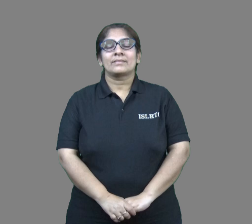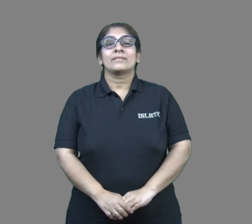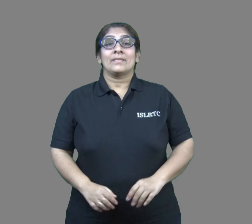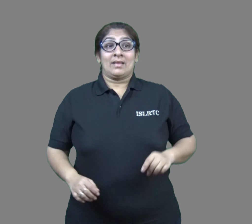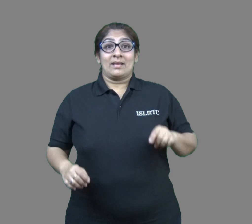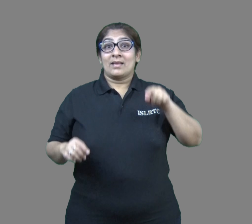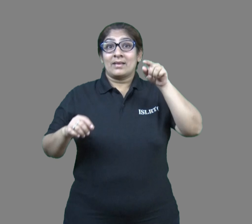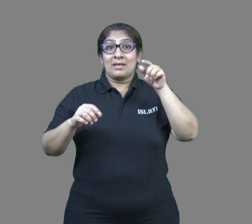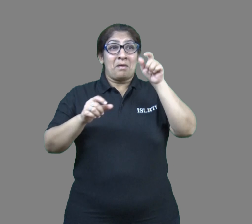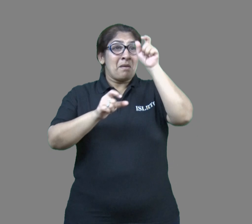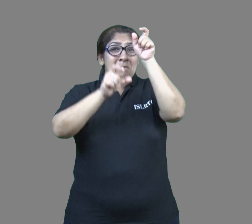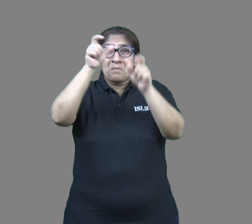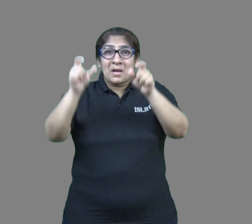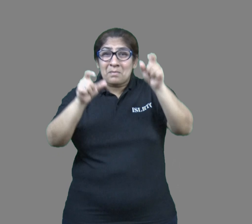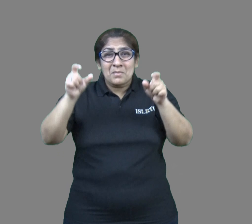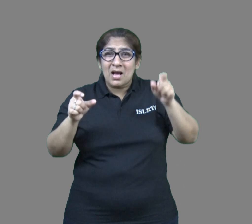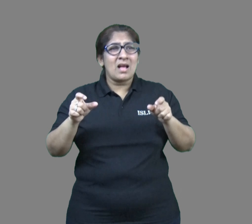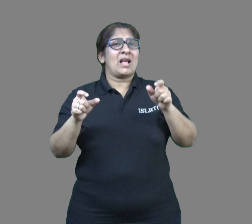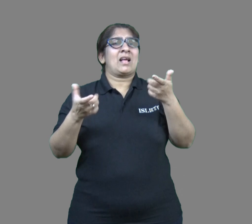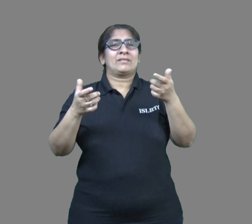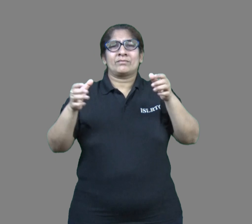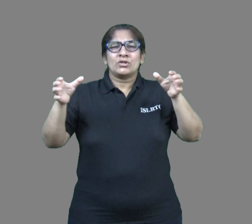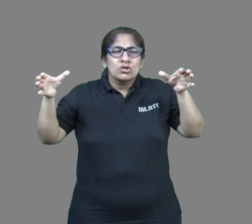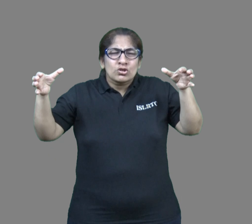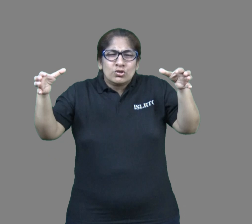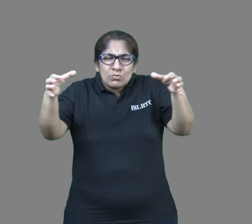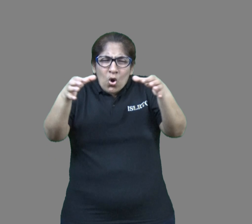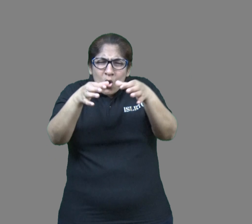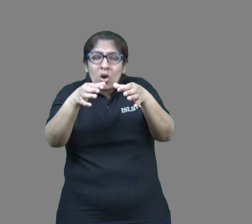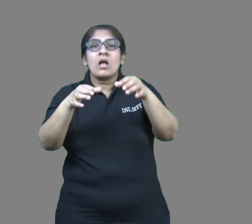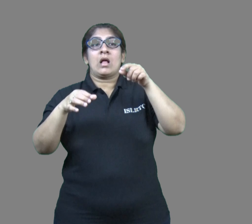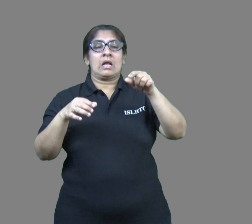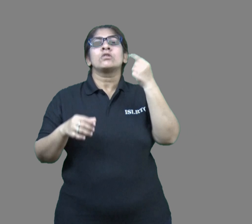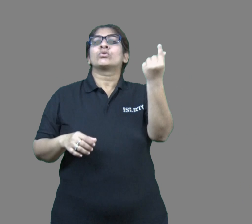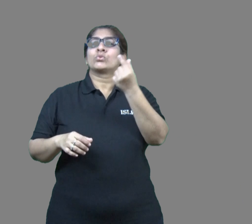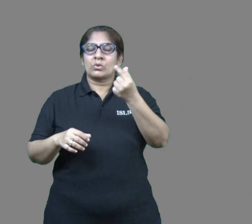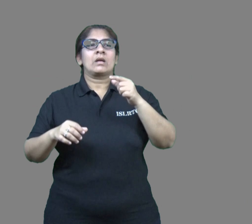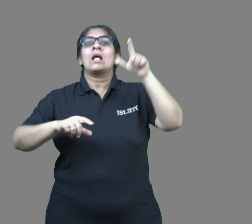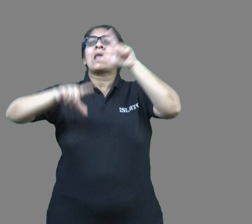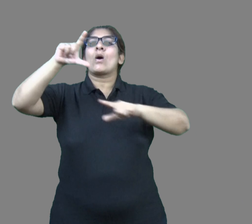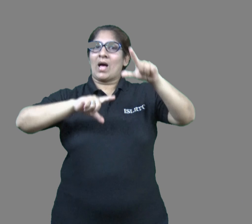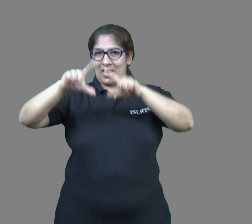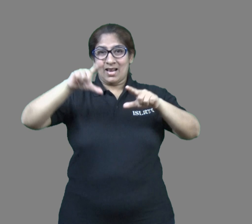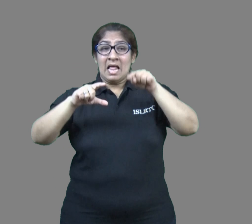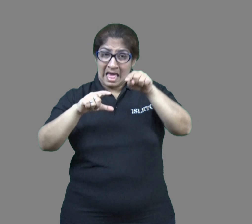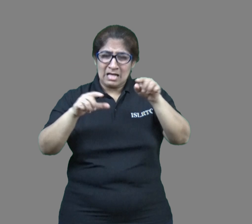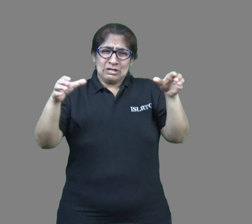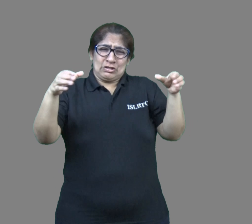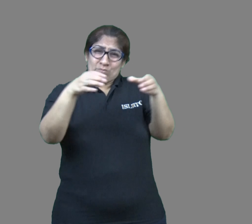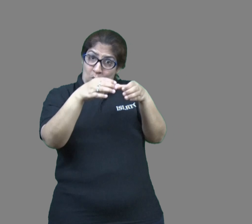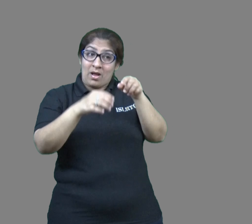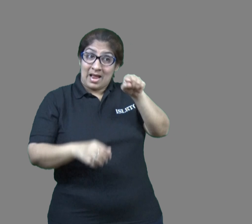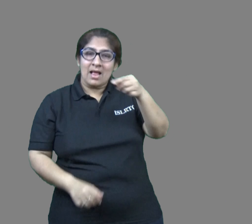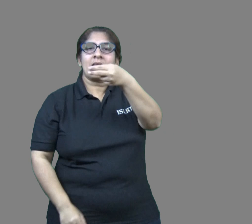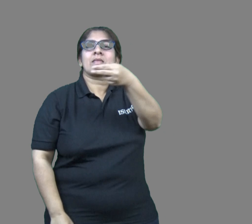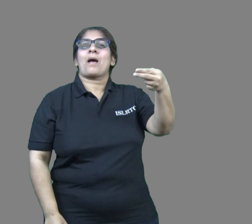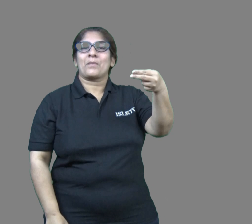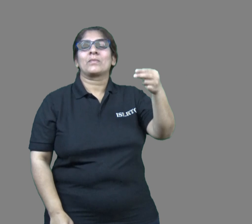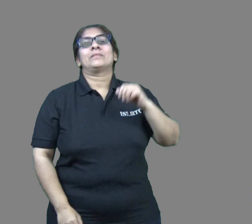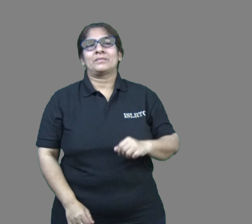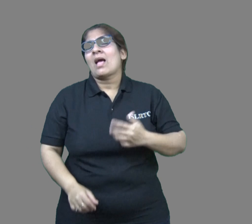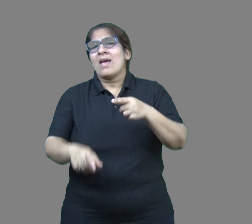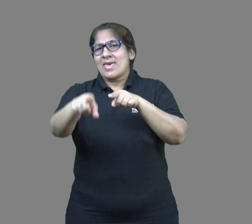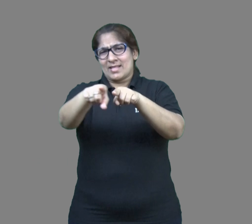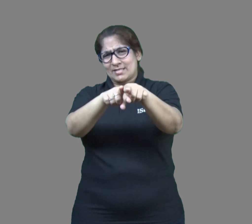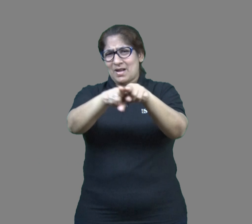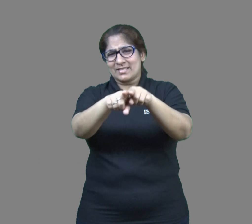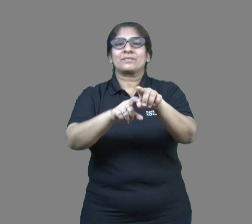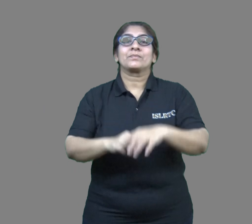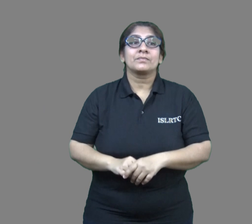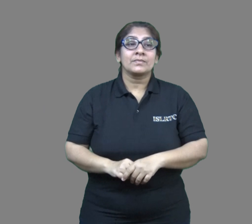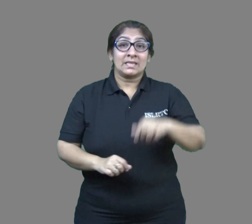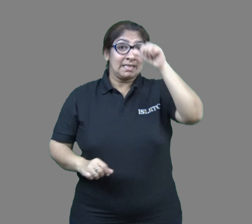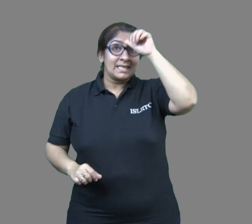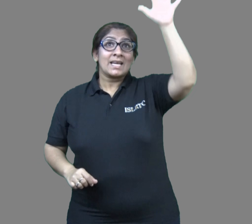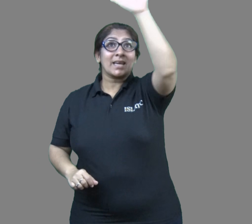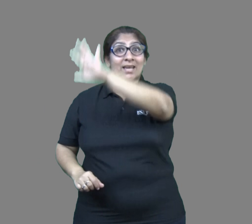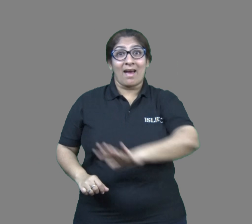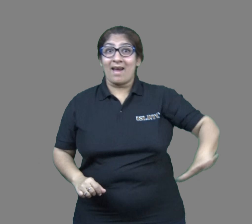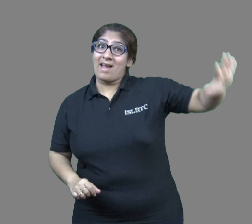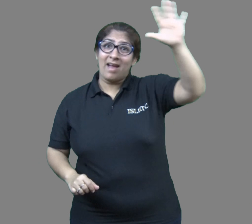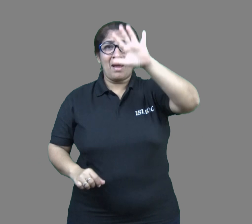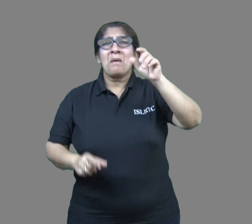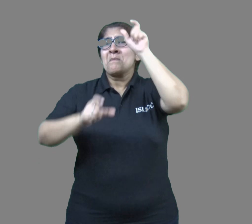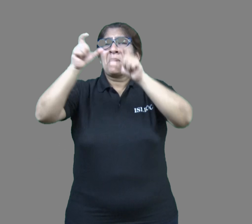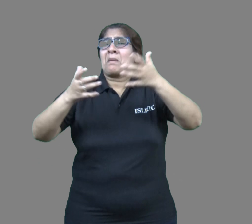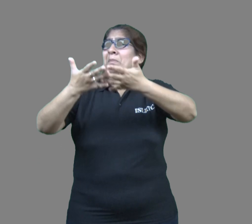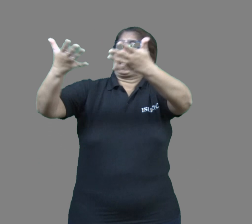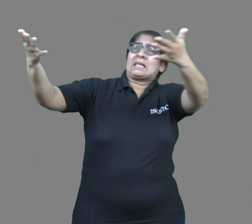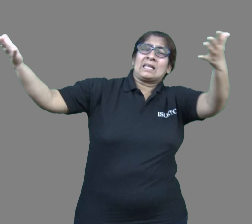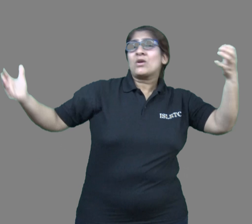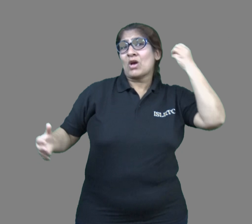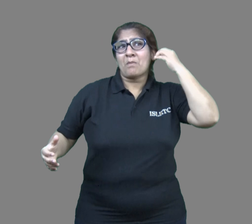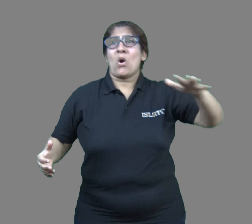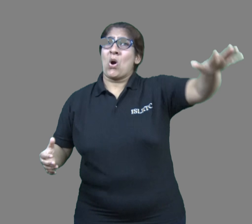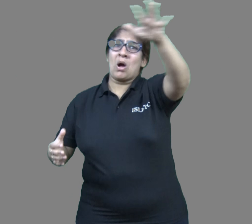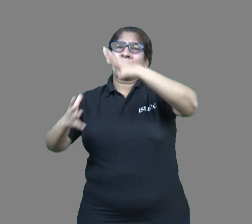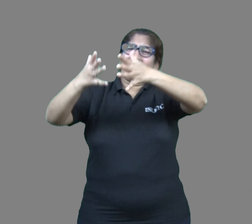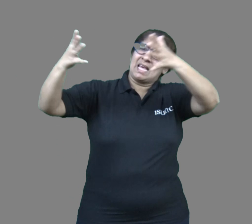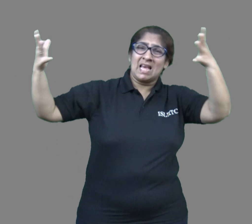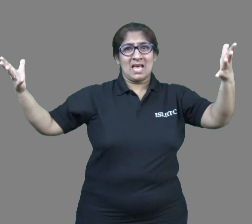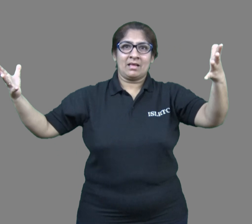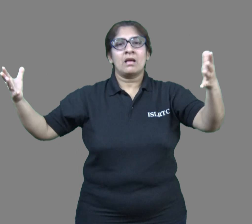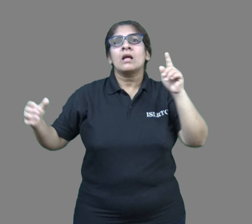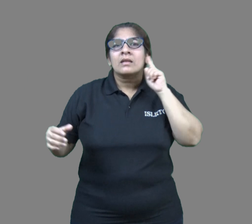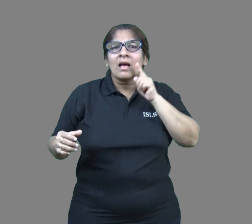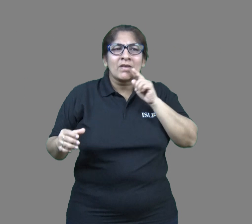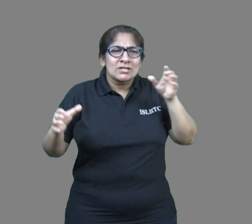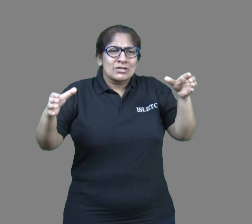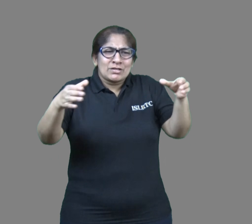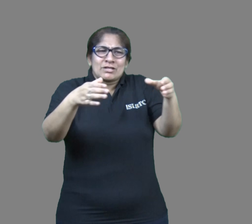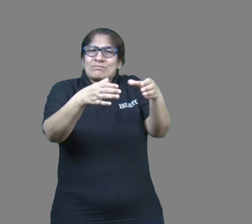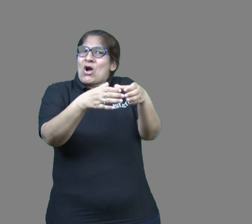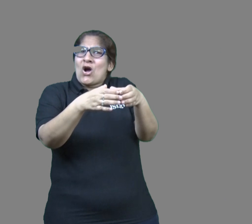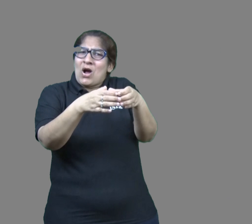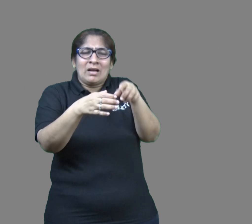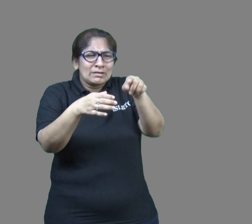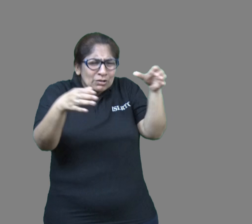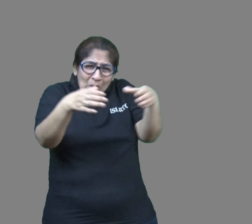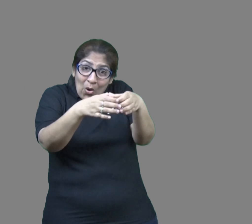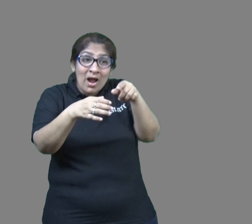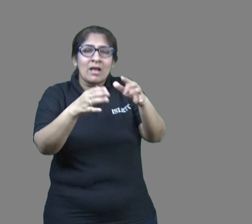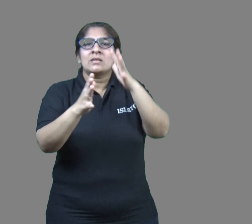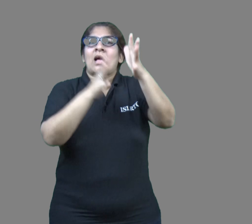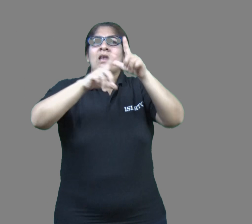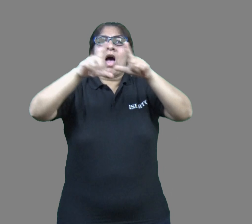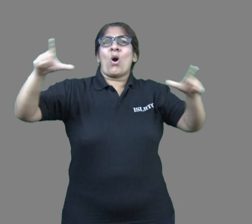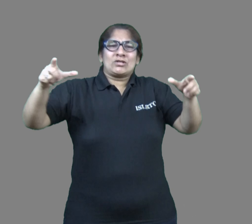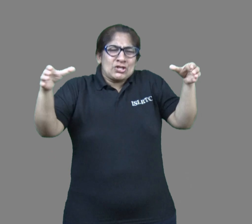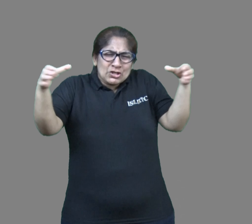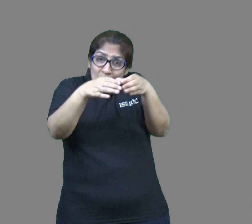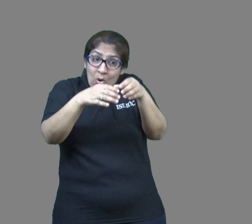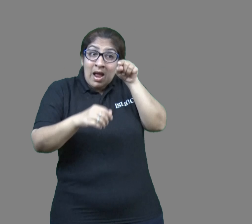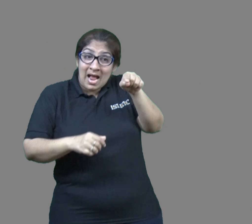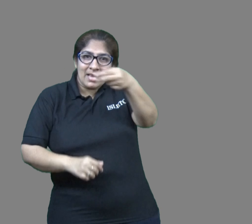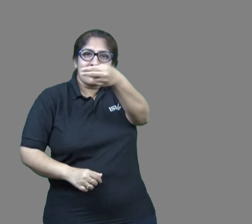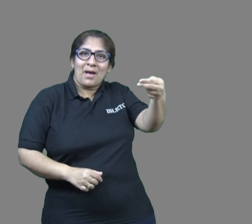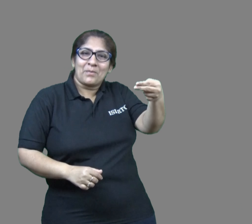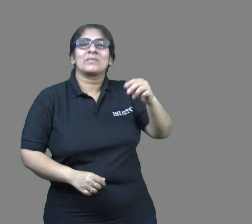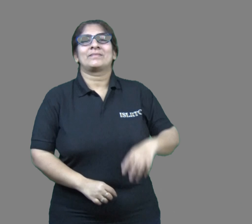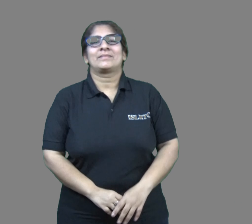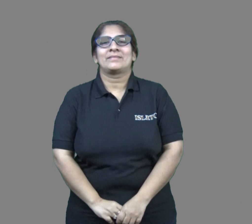Linguistic Minority